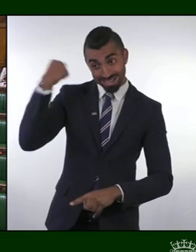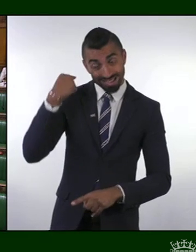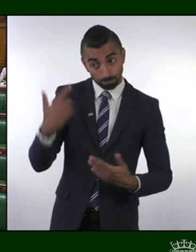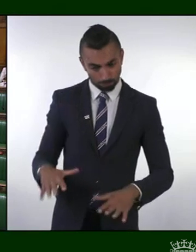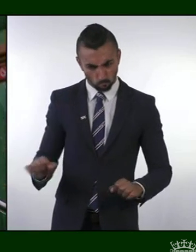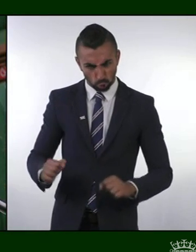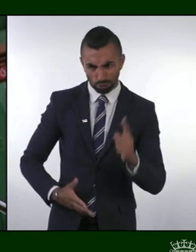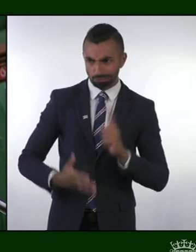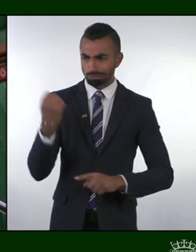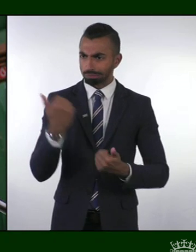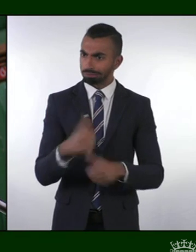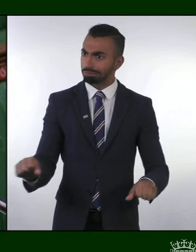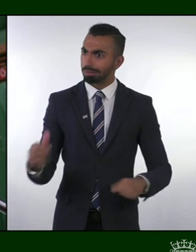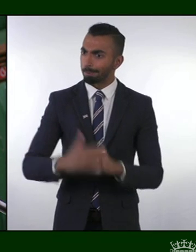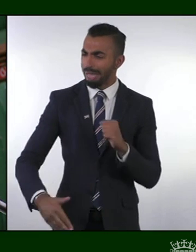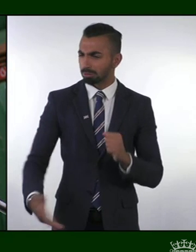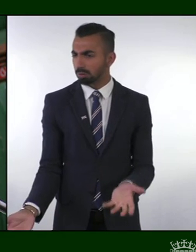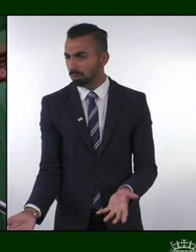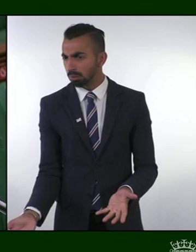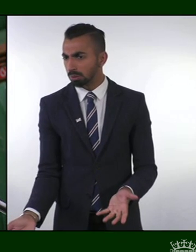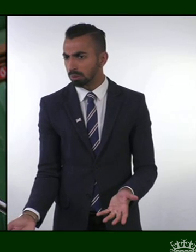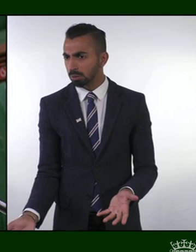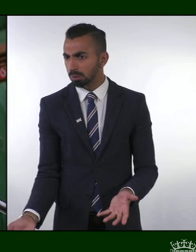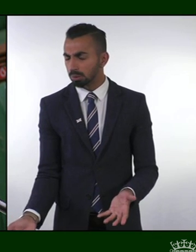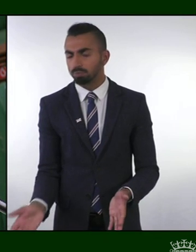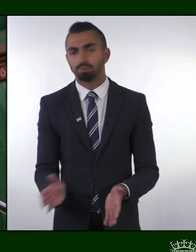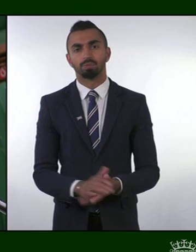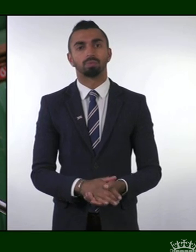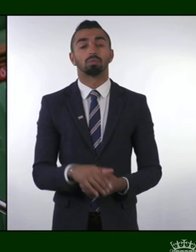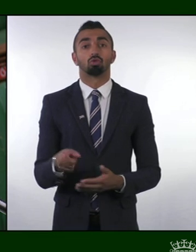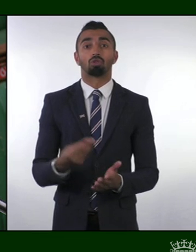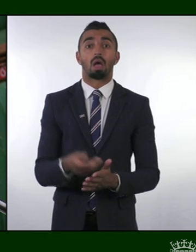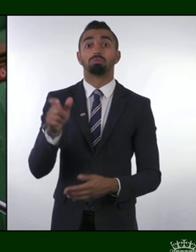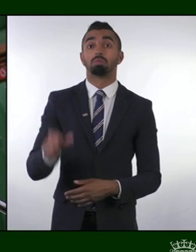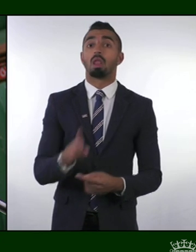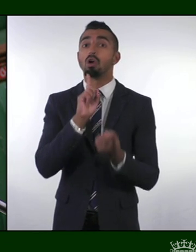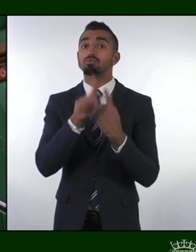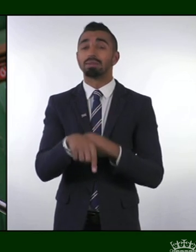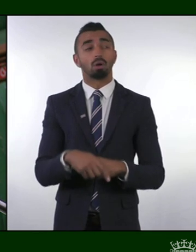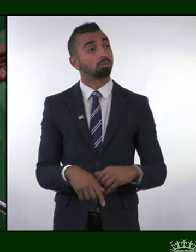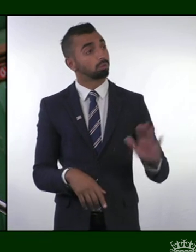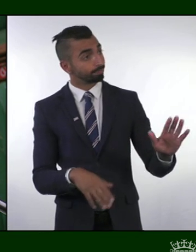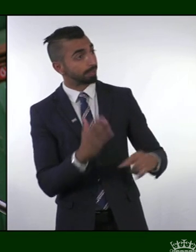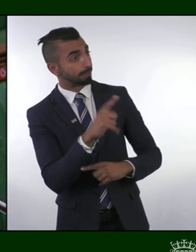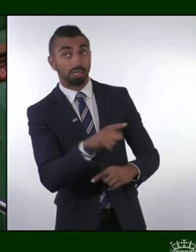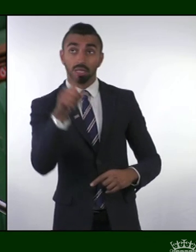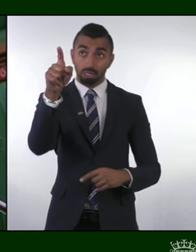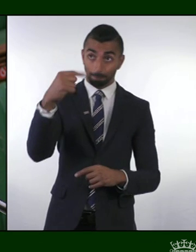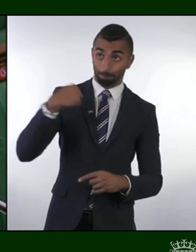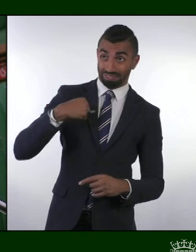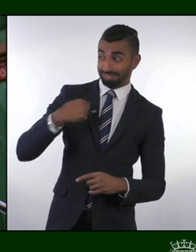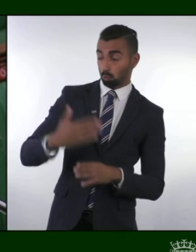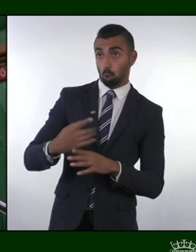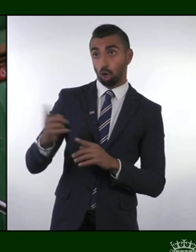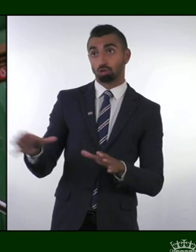I remember that when I had the Chief Secretary’s job we discussed this very topic, and my honourable Friend is right to keep highlighting it.